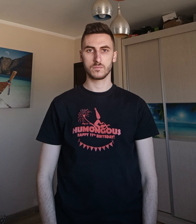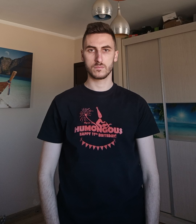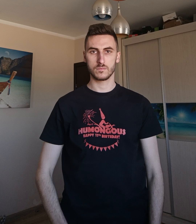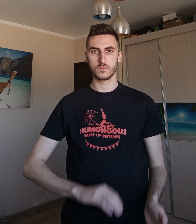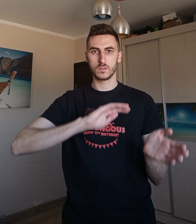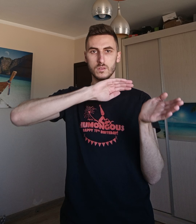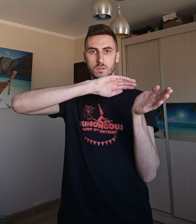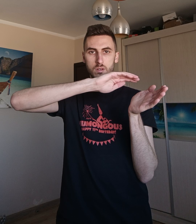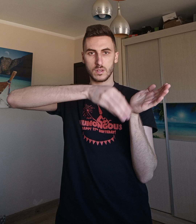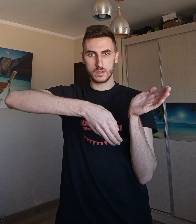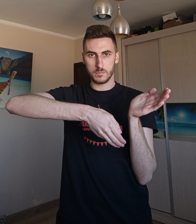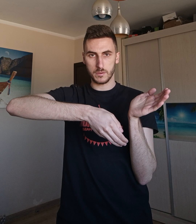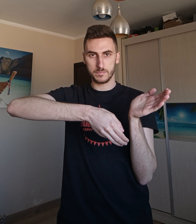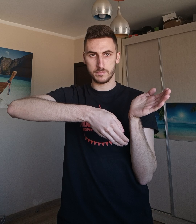חתימה